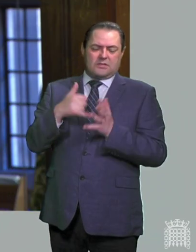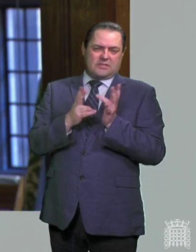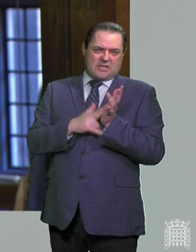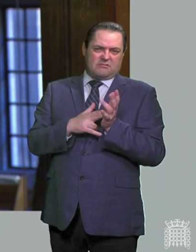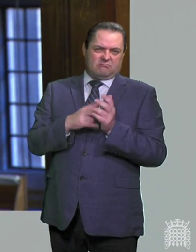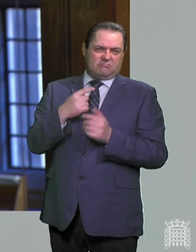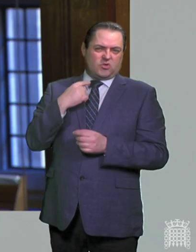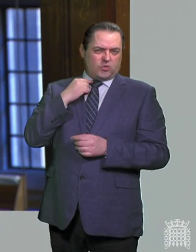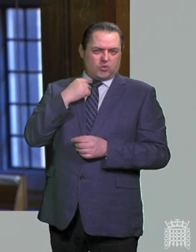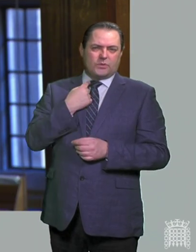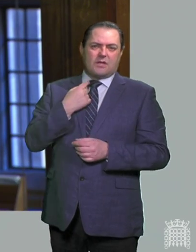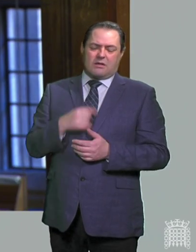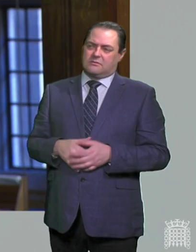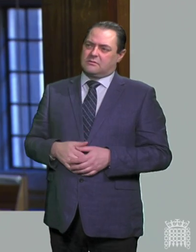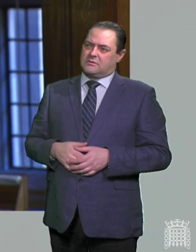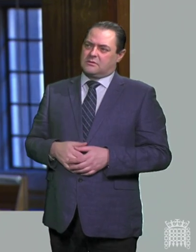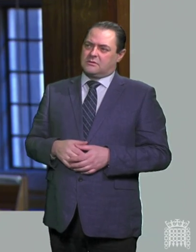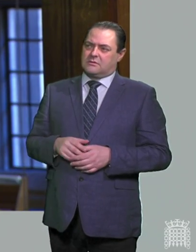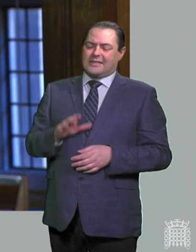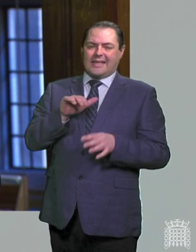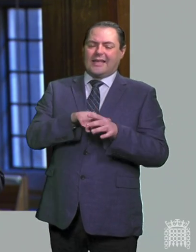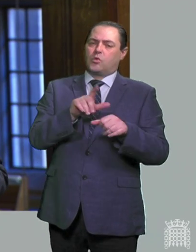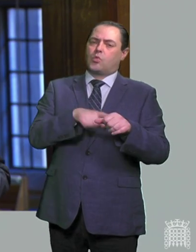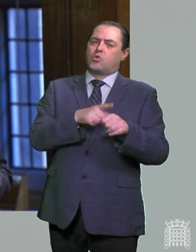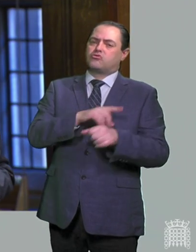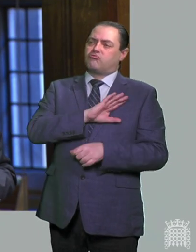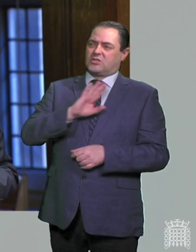George was a member of the Yorkshire Regiment.